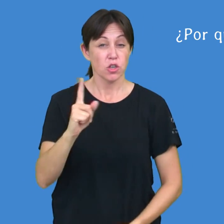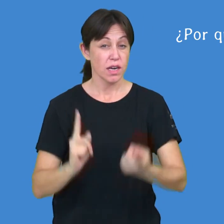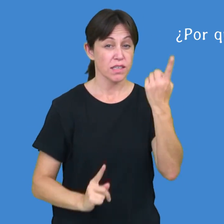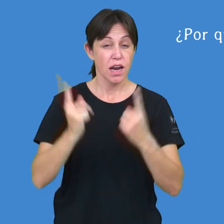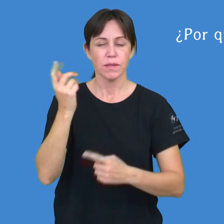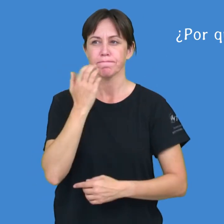alguno